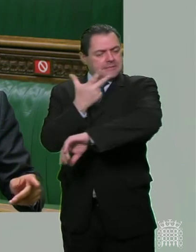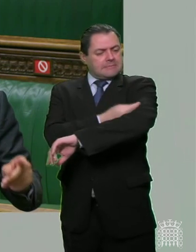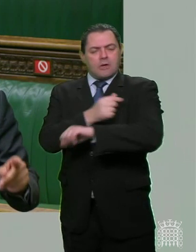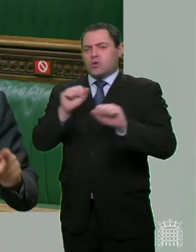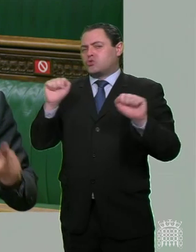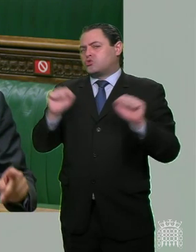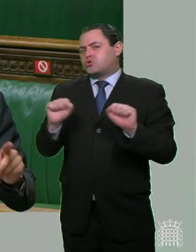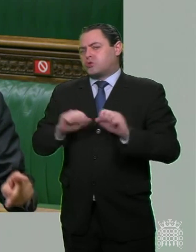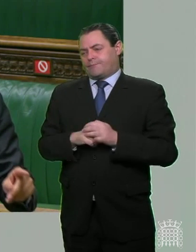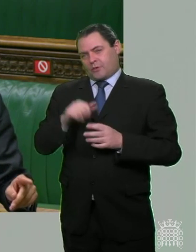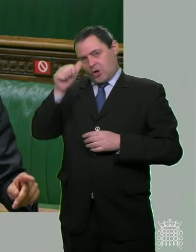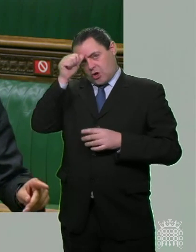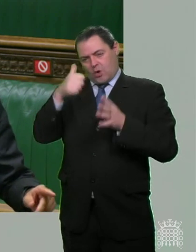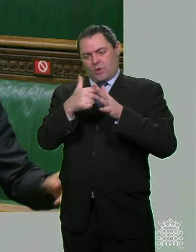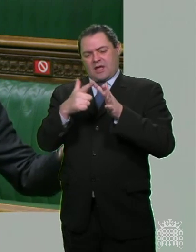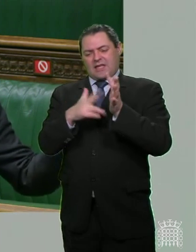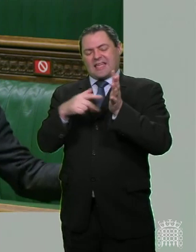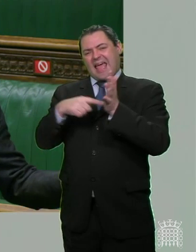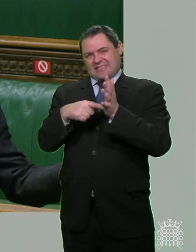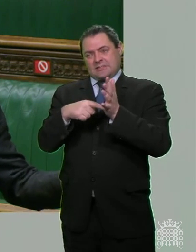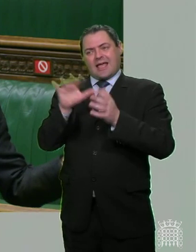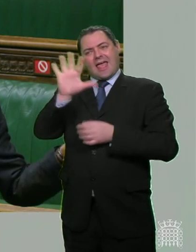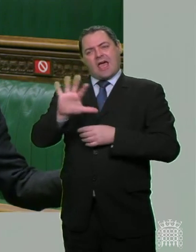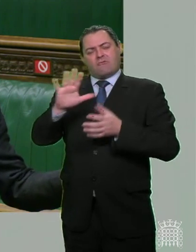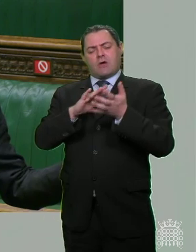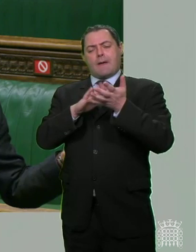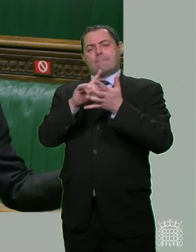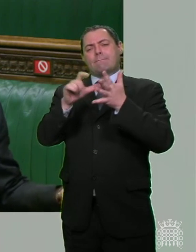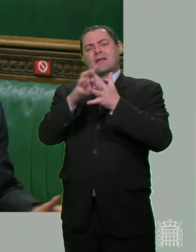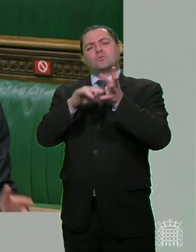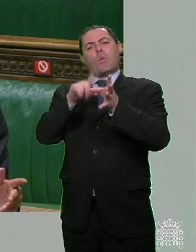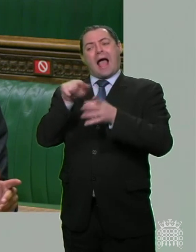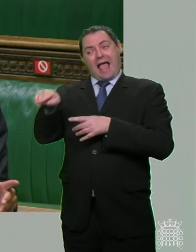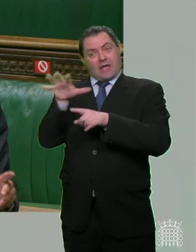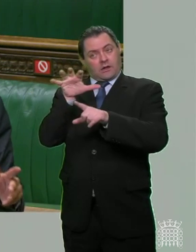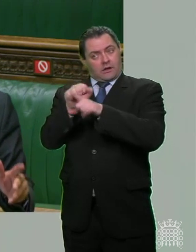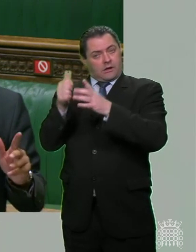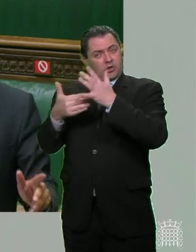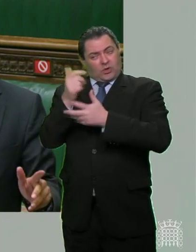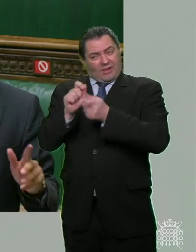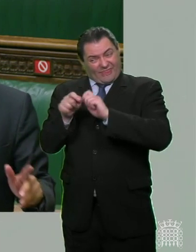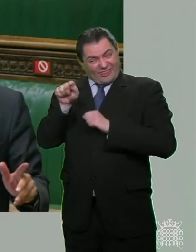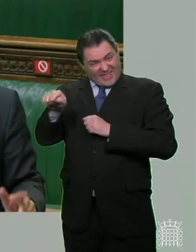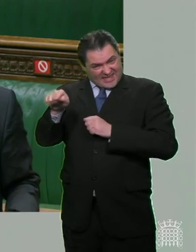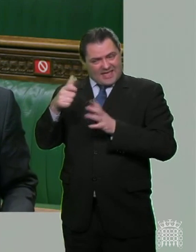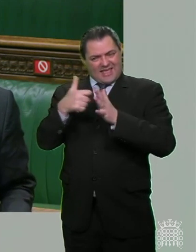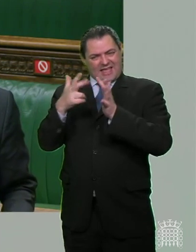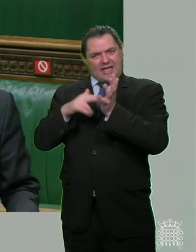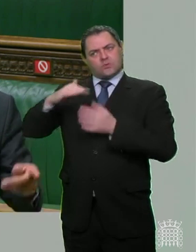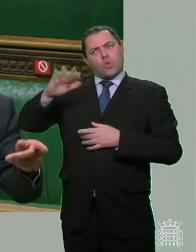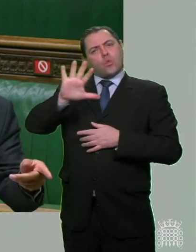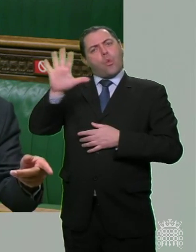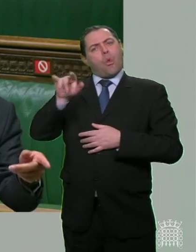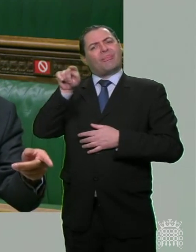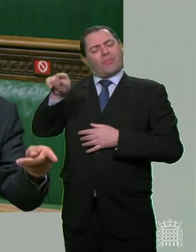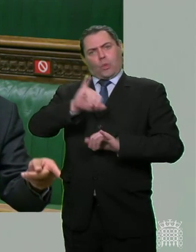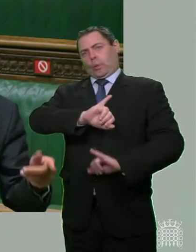Medway was one of the hardest-hit areas in the country, the mutant variant was discovered in Kent, and North Kent has some of the highest health inequalities in the country.